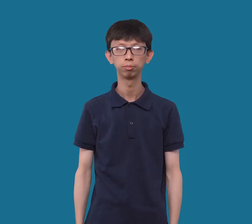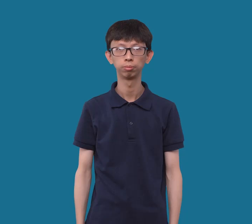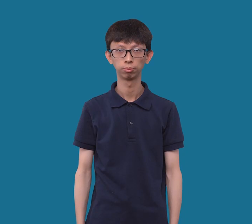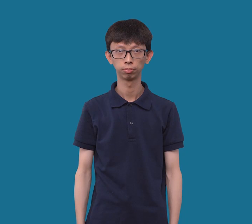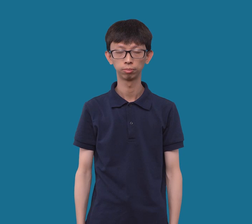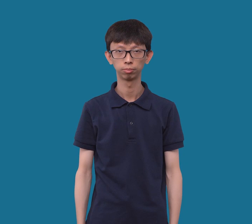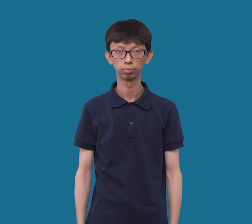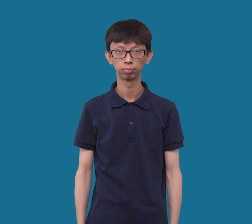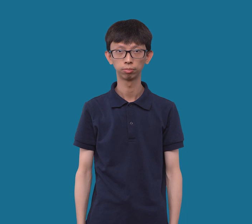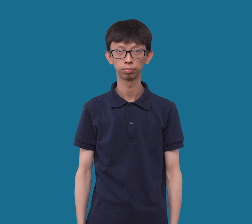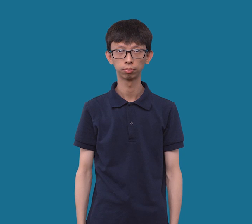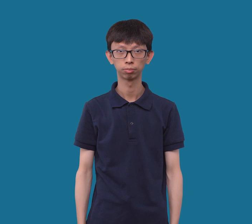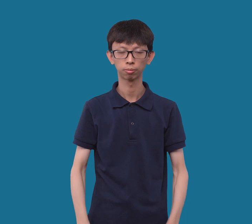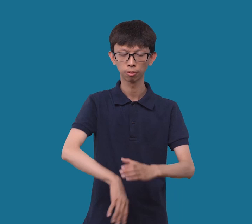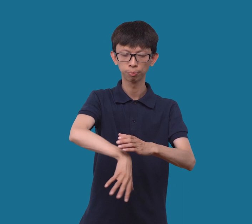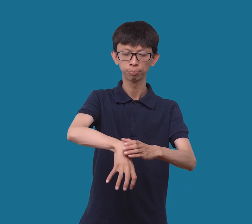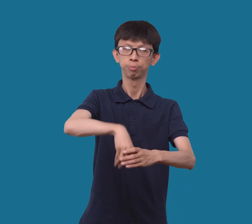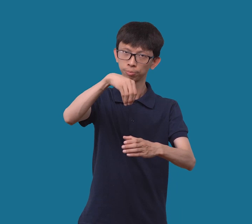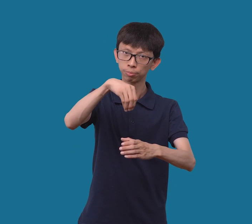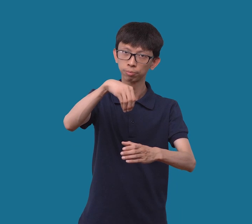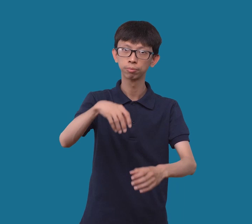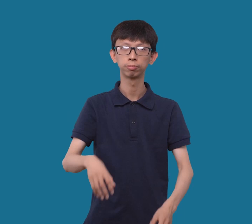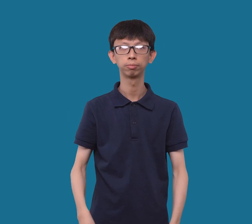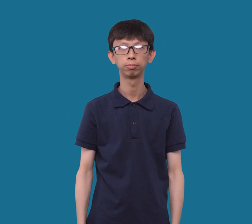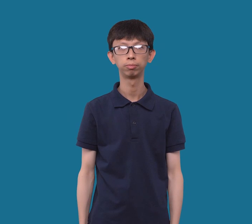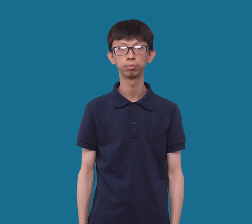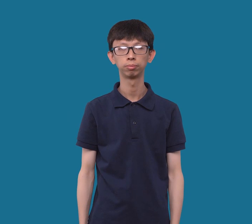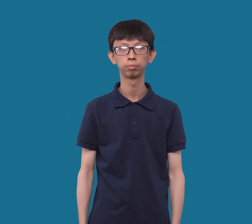bốc thăm